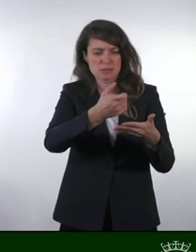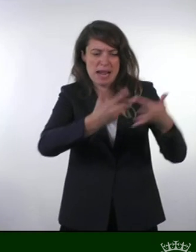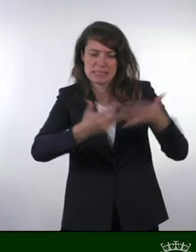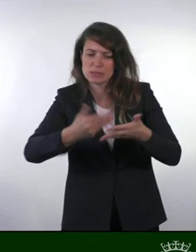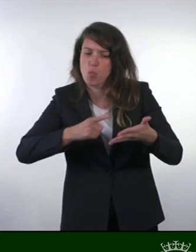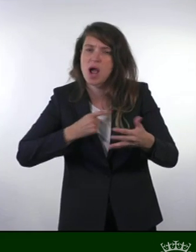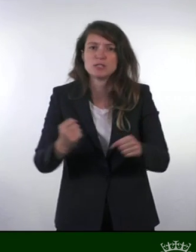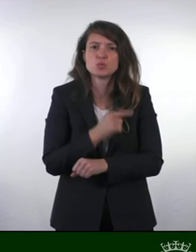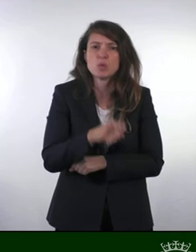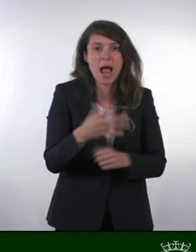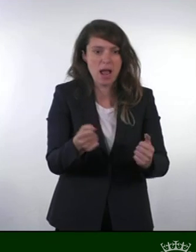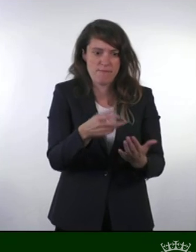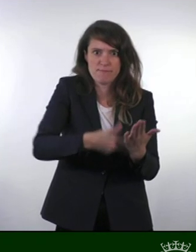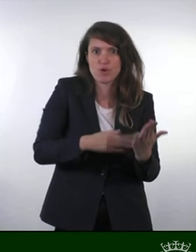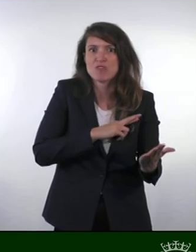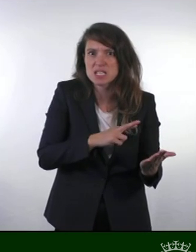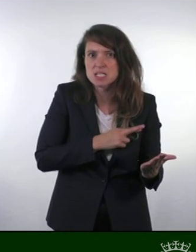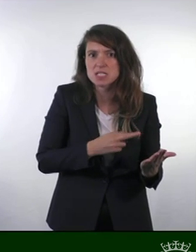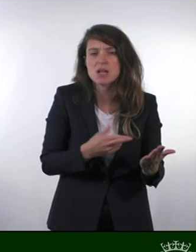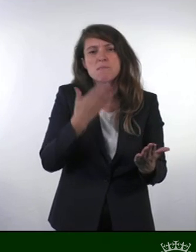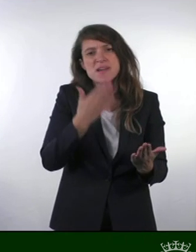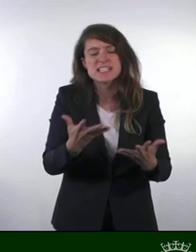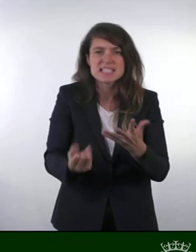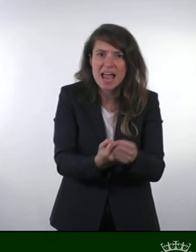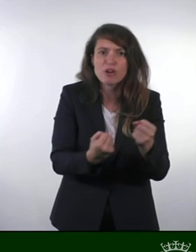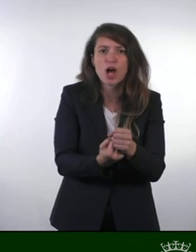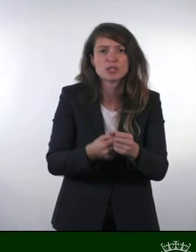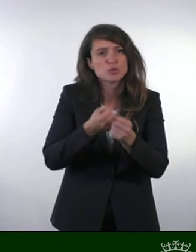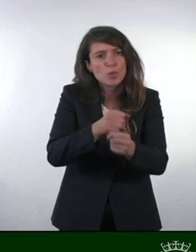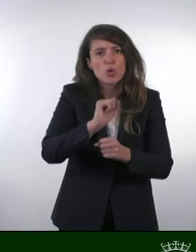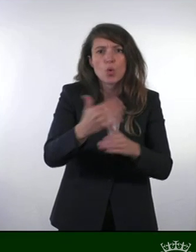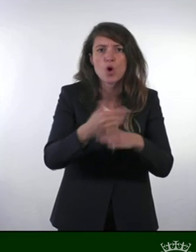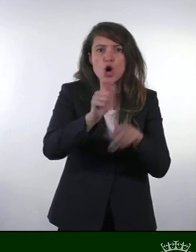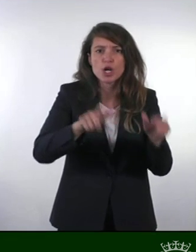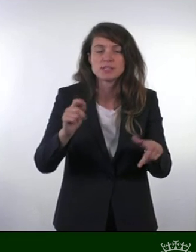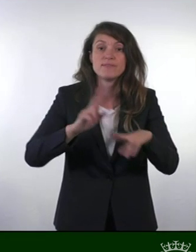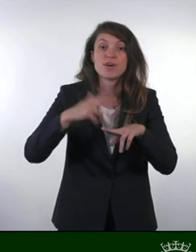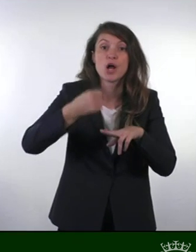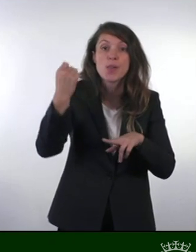I would just say to people, “Keep supporting your workers with the furloughing scheme.